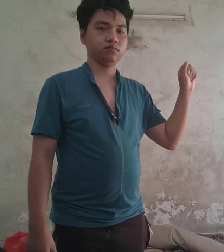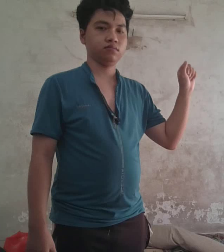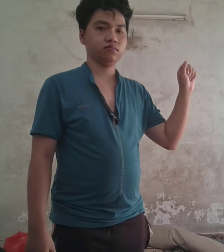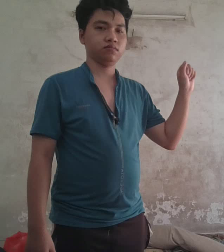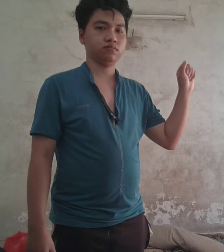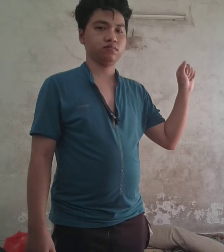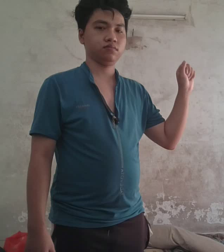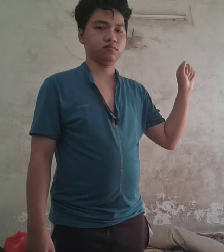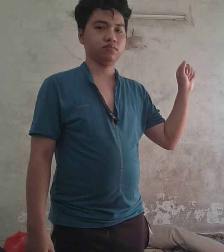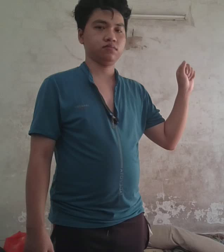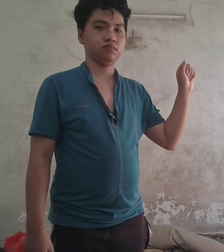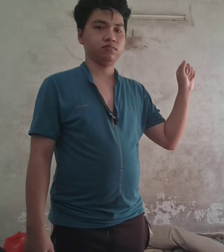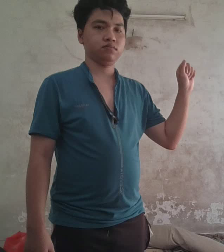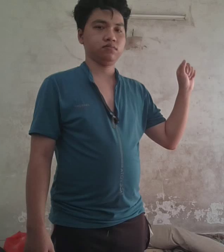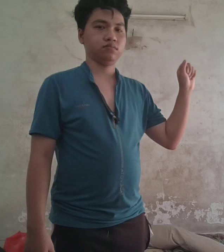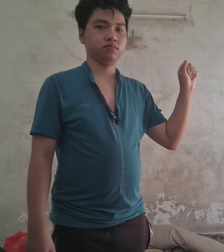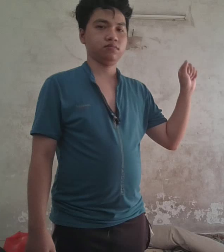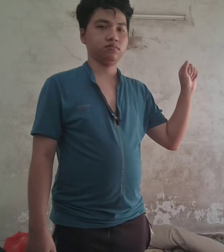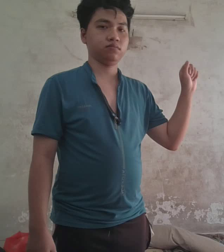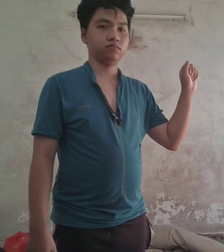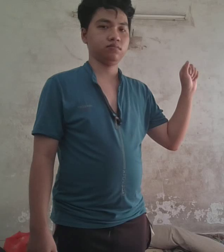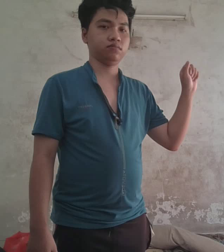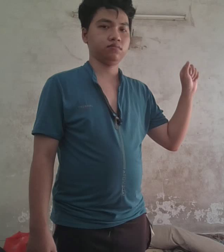a